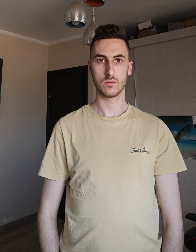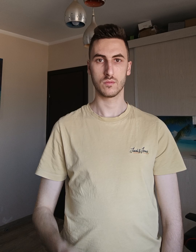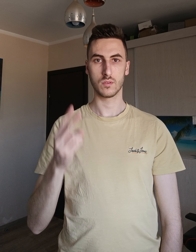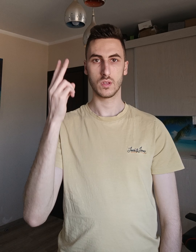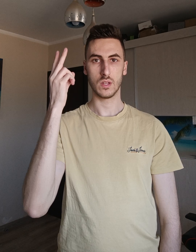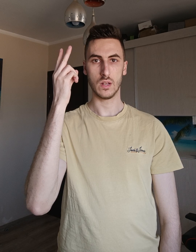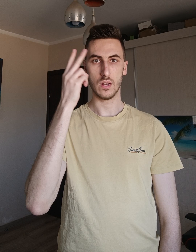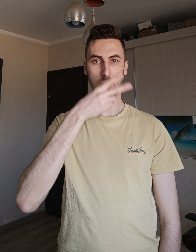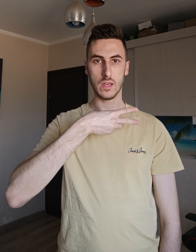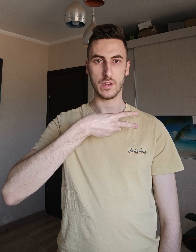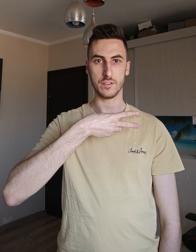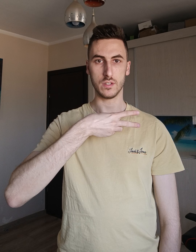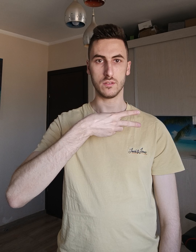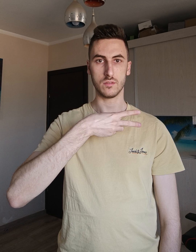להבין